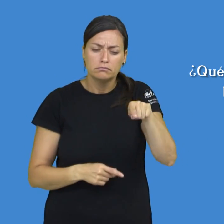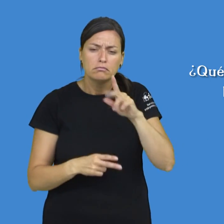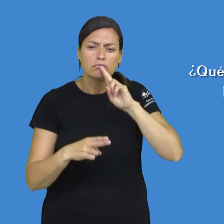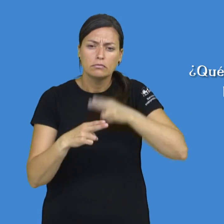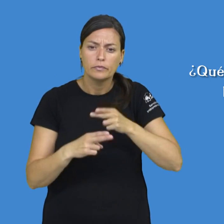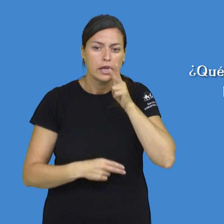nombre